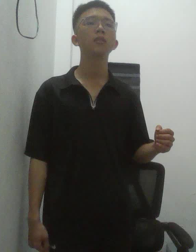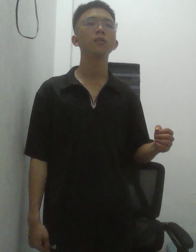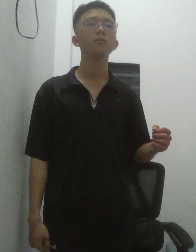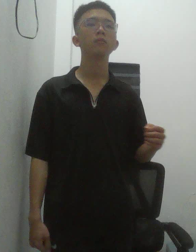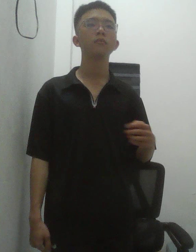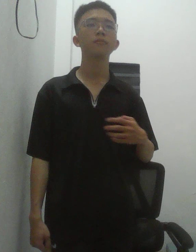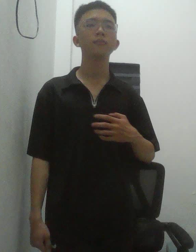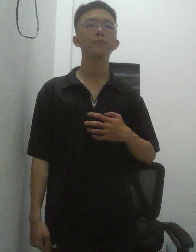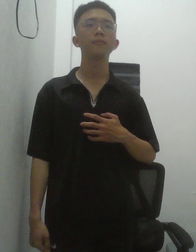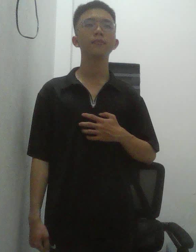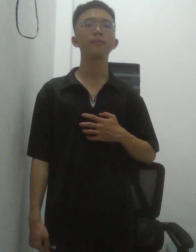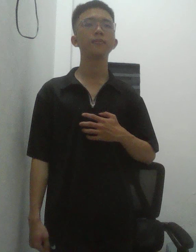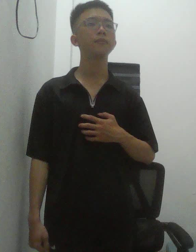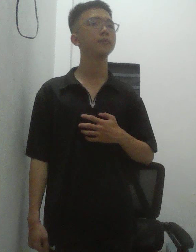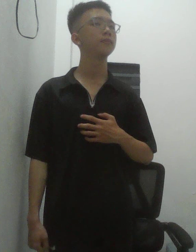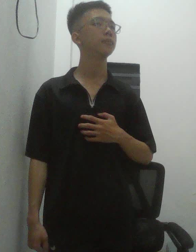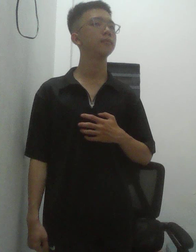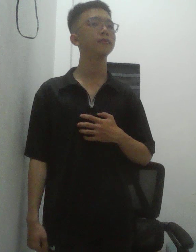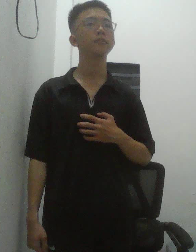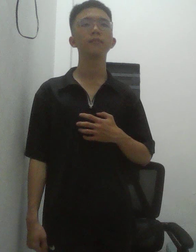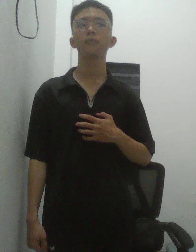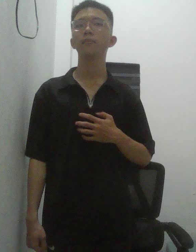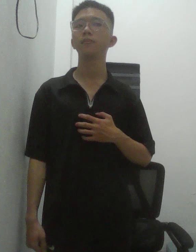khong thich